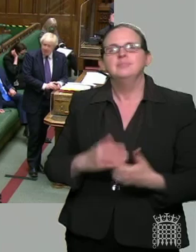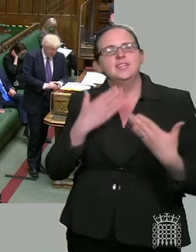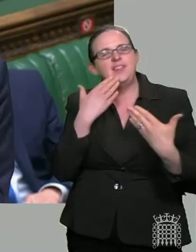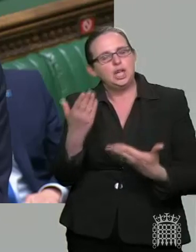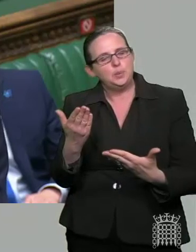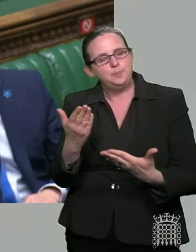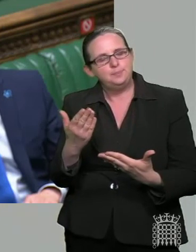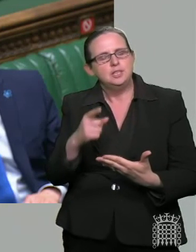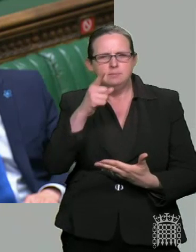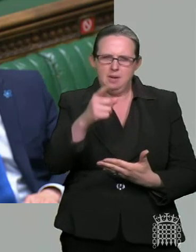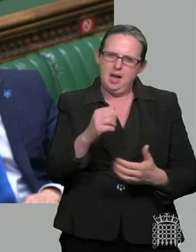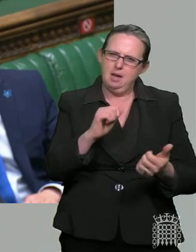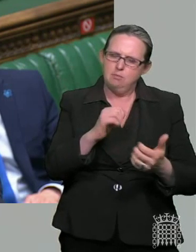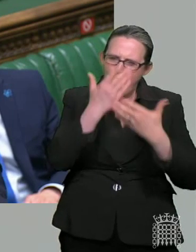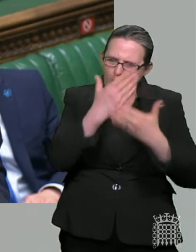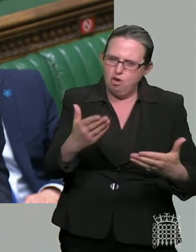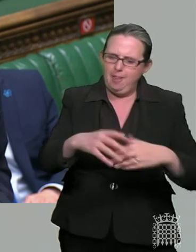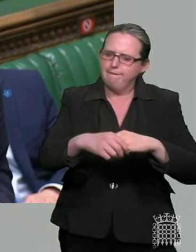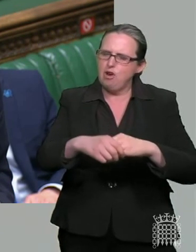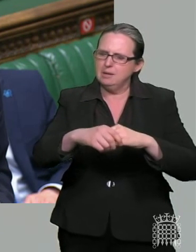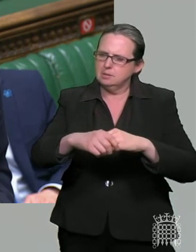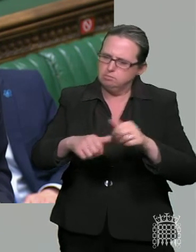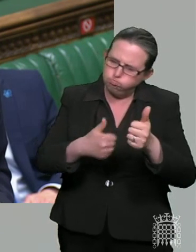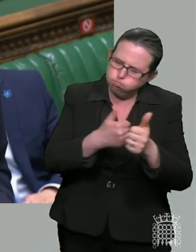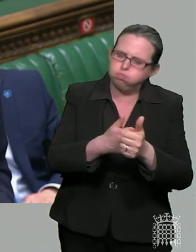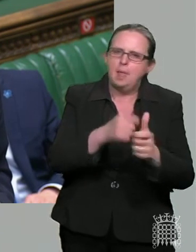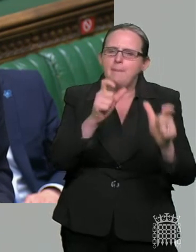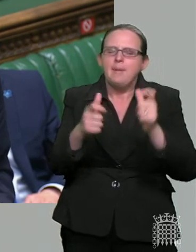Yes, and I thank my honourable Friend, who is a great advocate for the people of Cheadle.